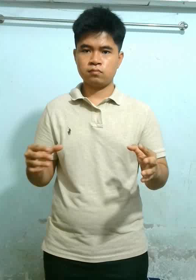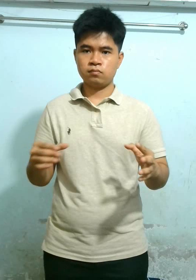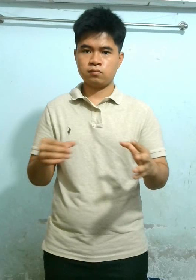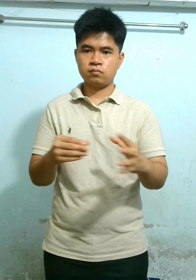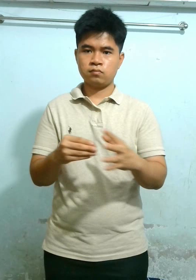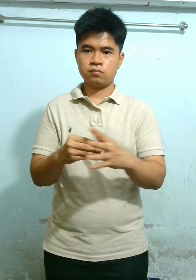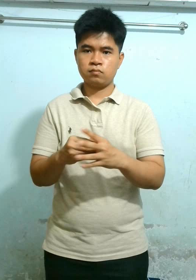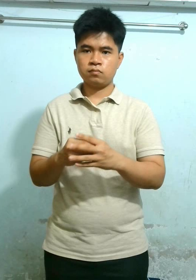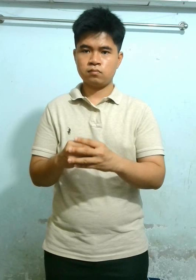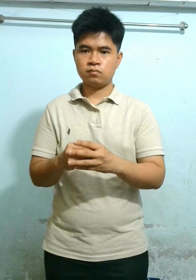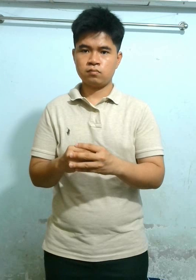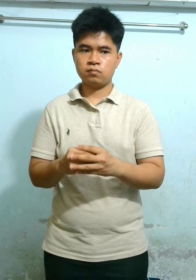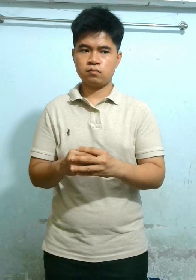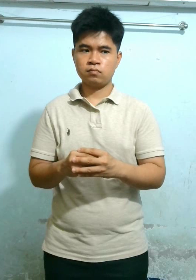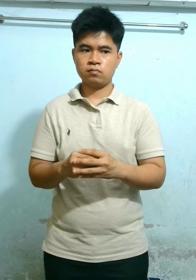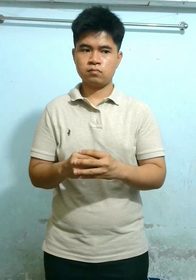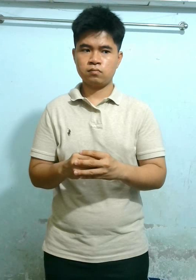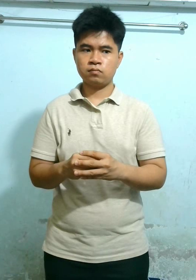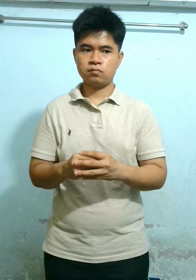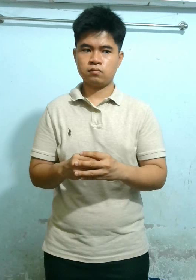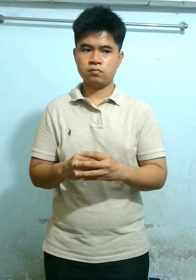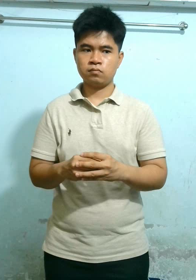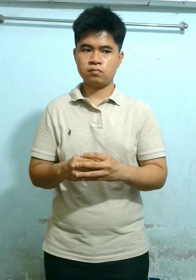nhom